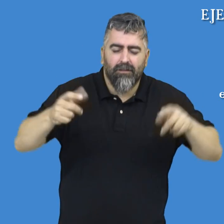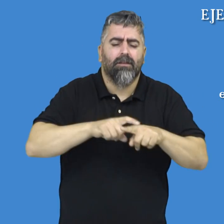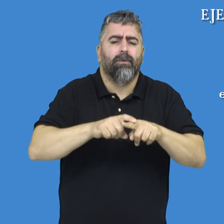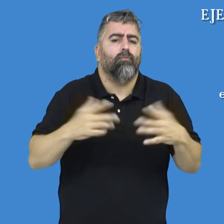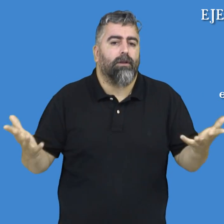tipo